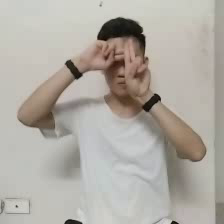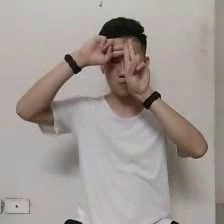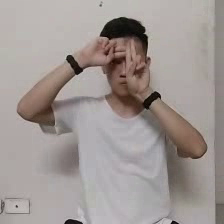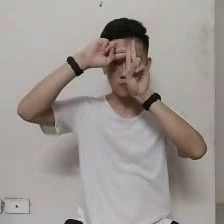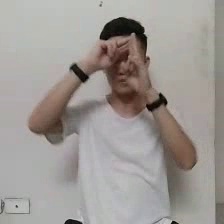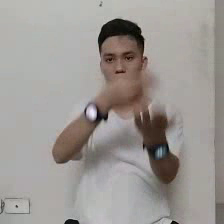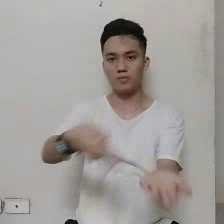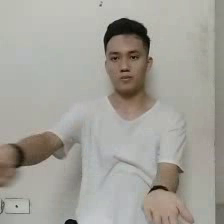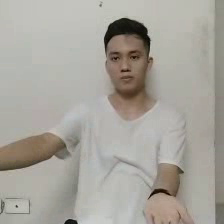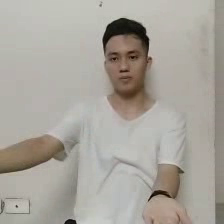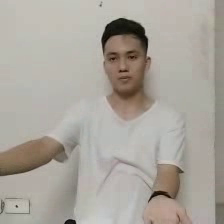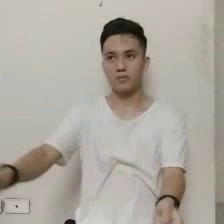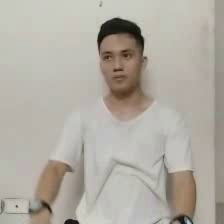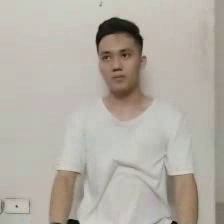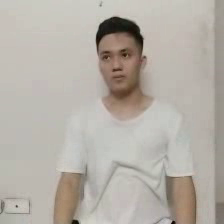Xuất viện